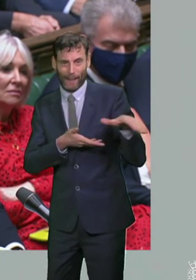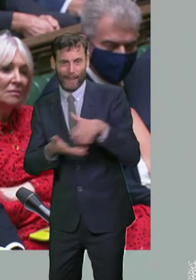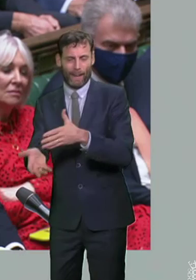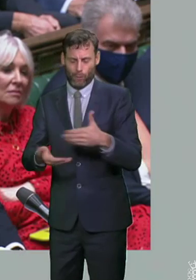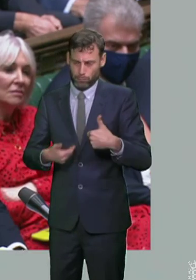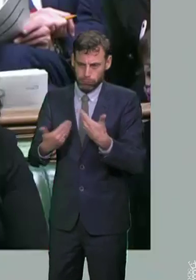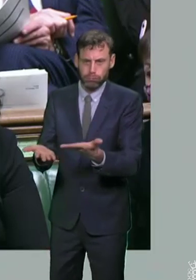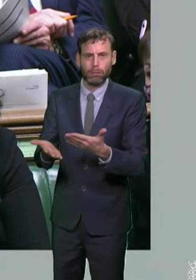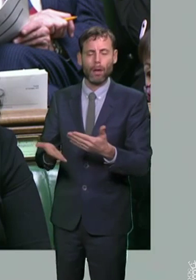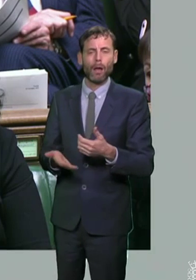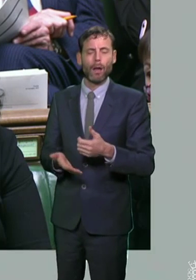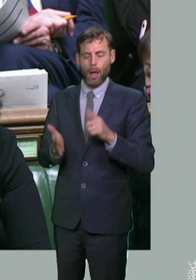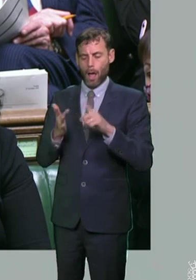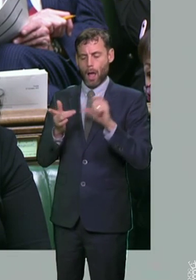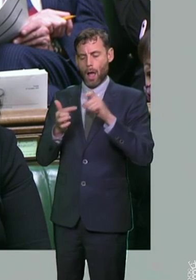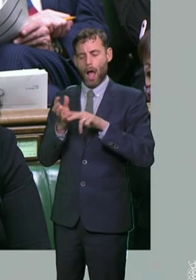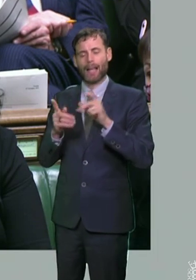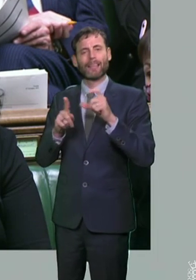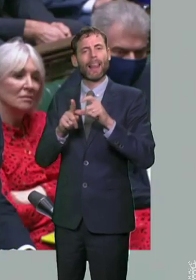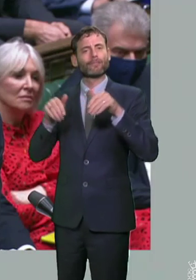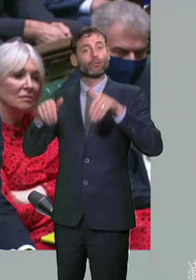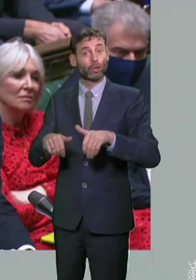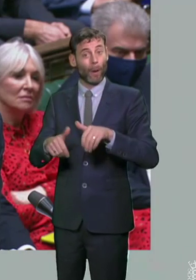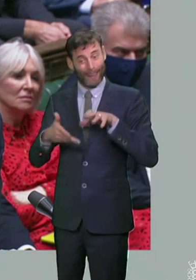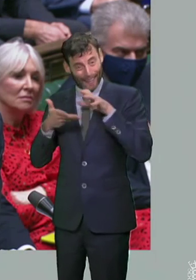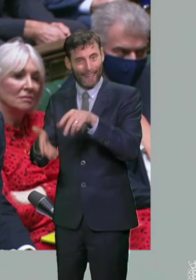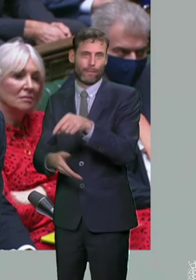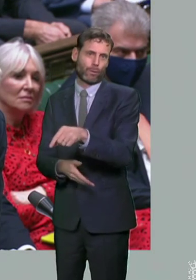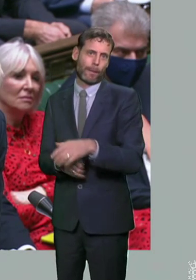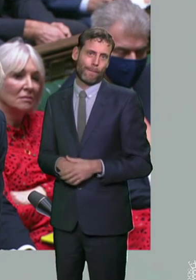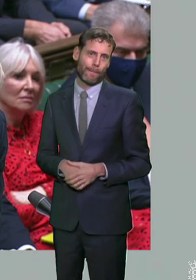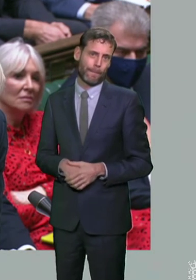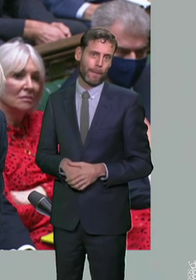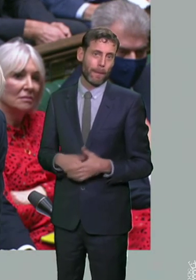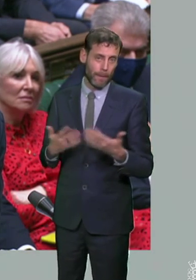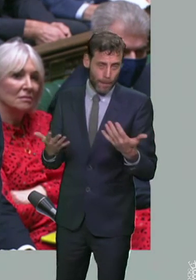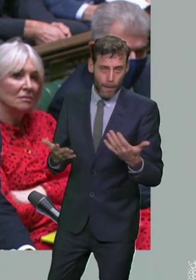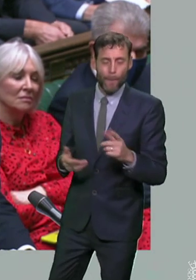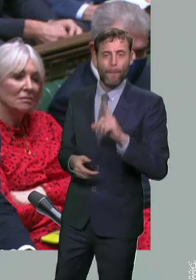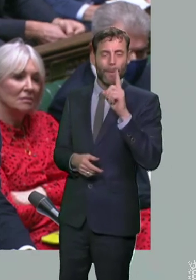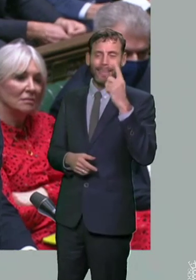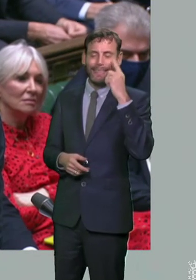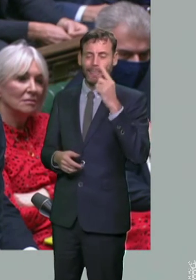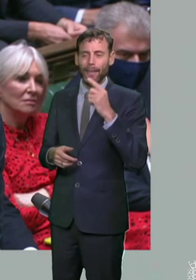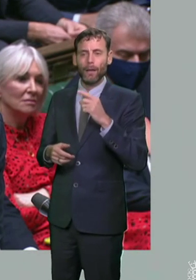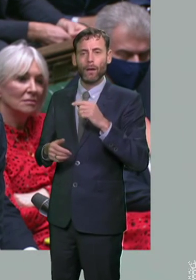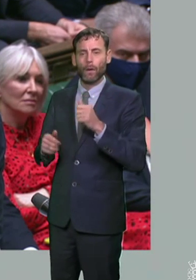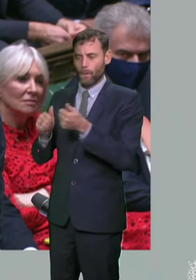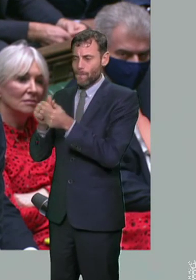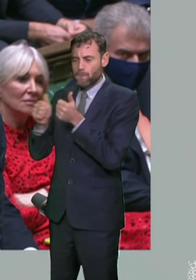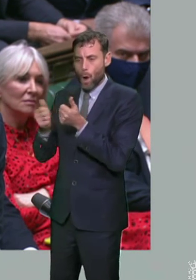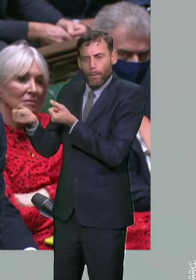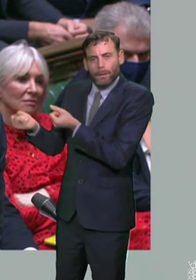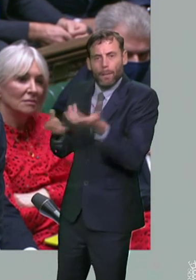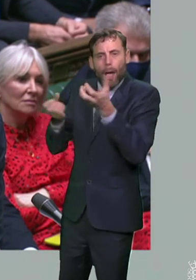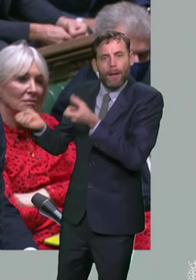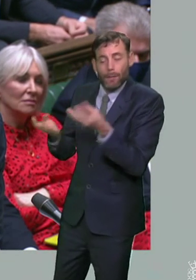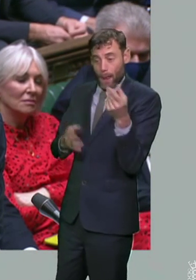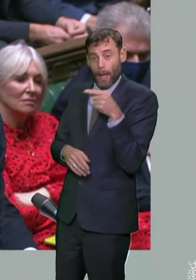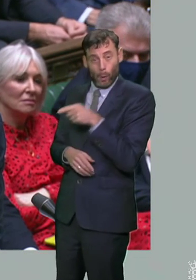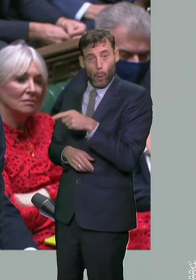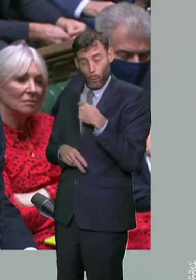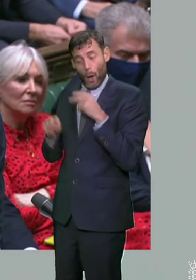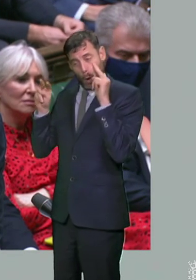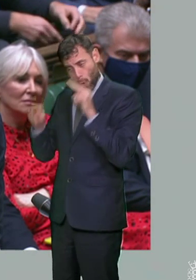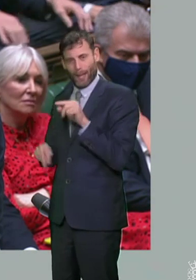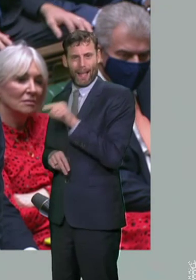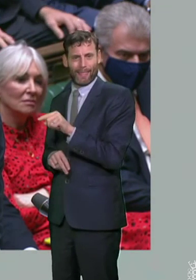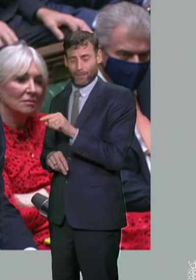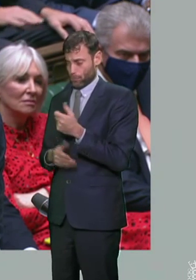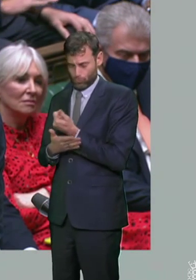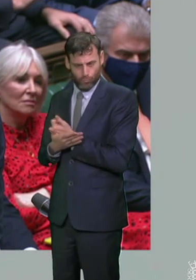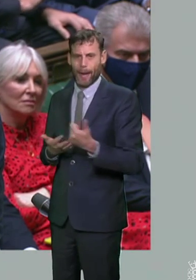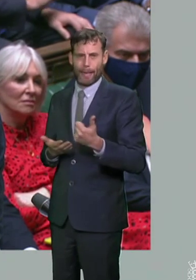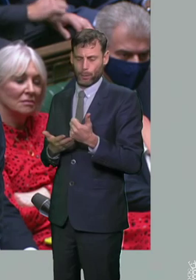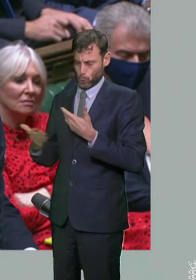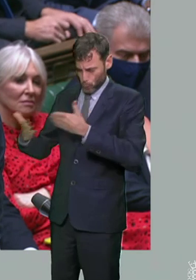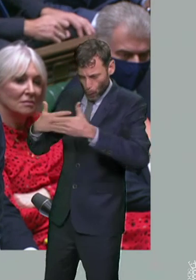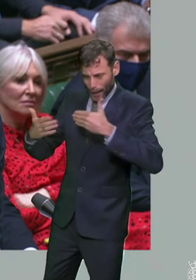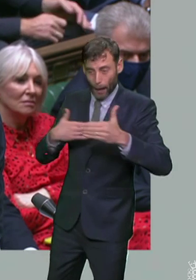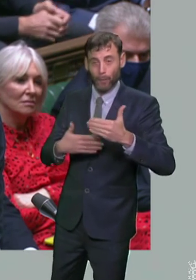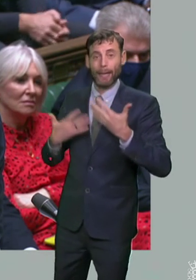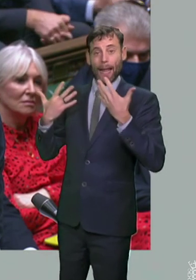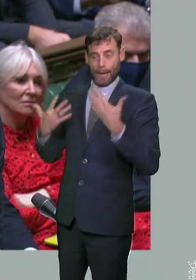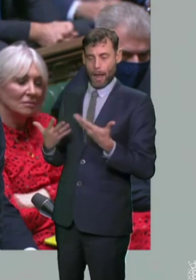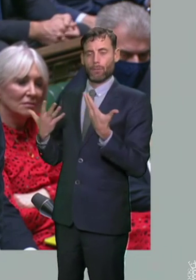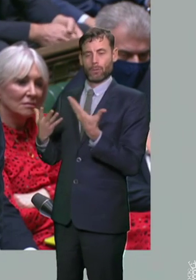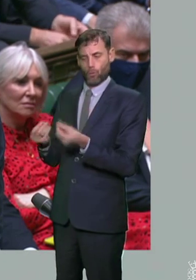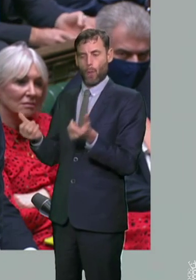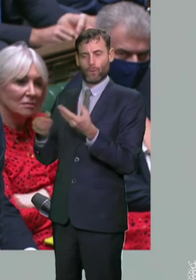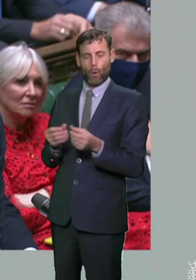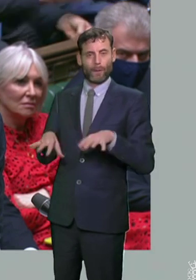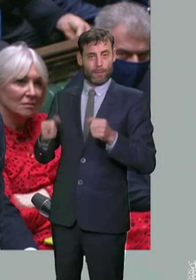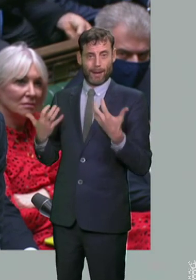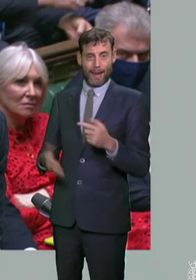Iceland is one company that springs to mind. We are addressing the supply chains night and day, and we are seeing some of the problems starting to ease.